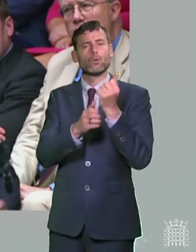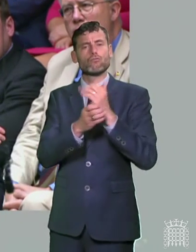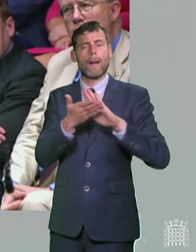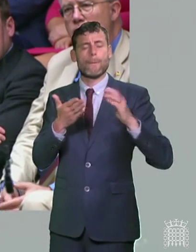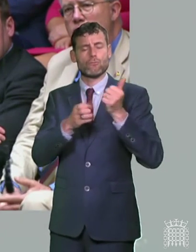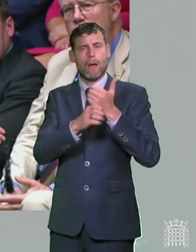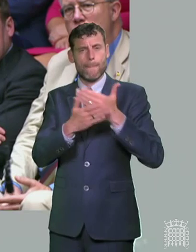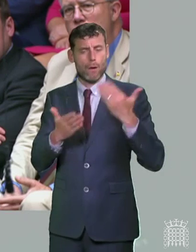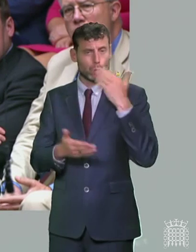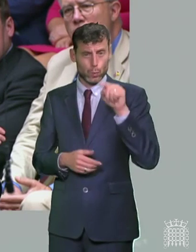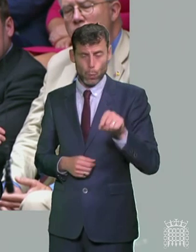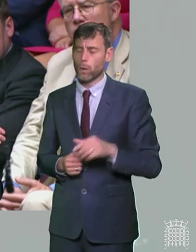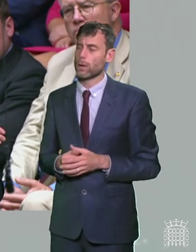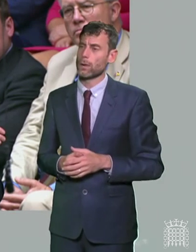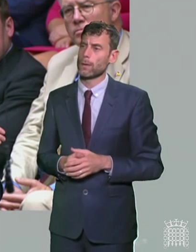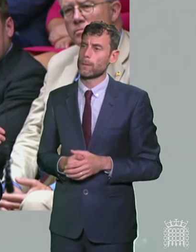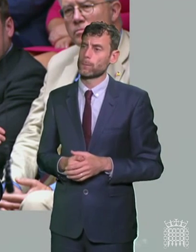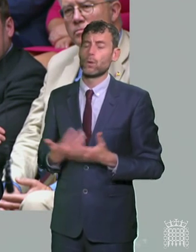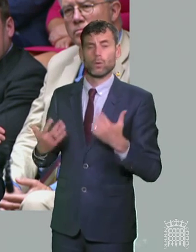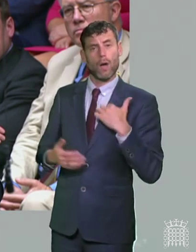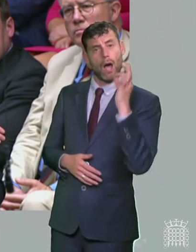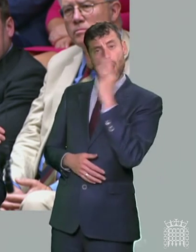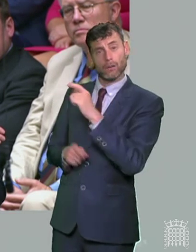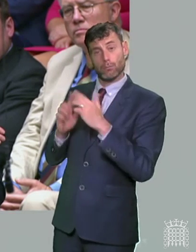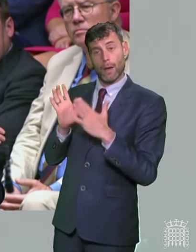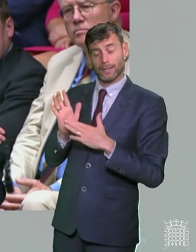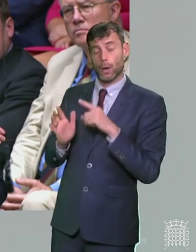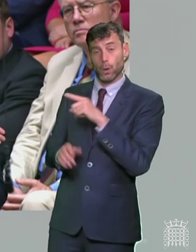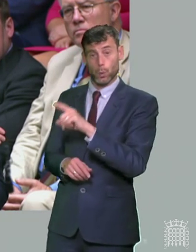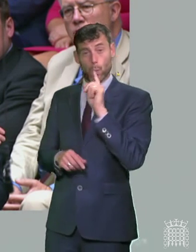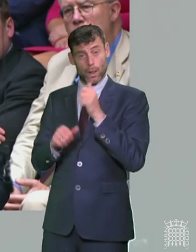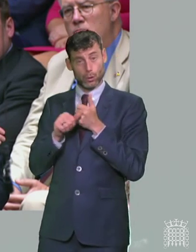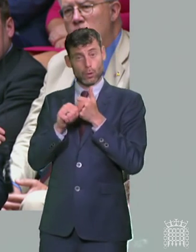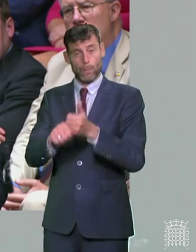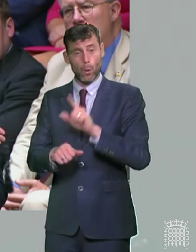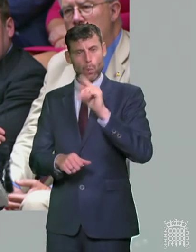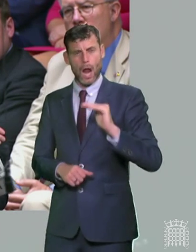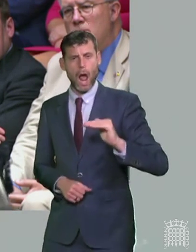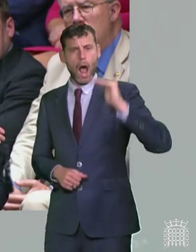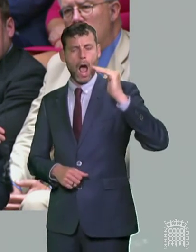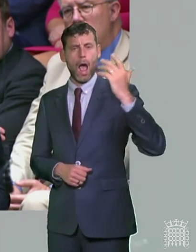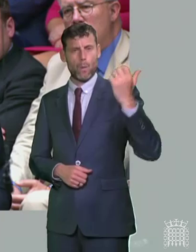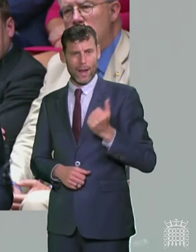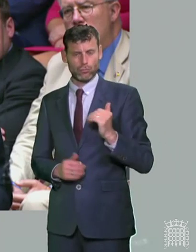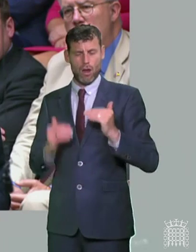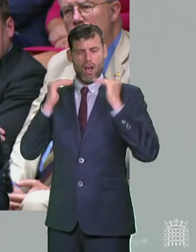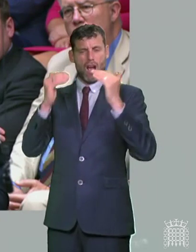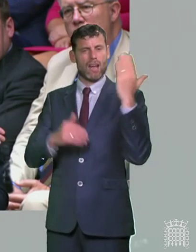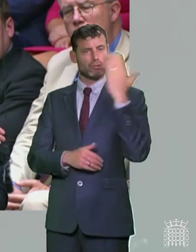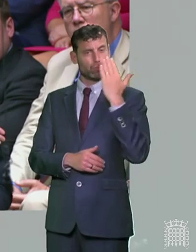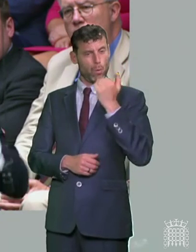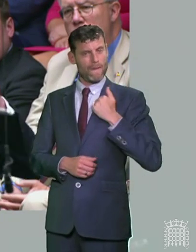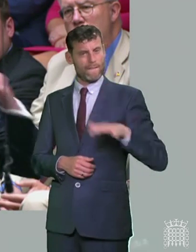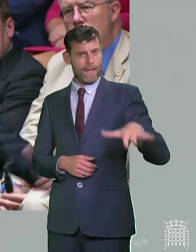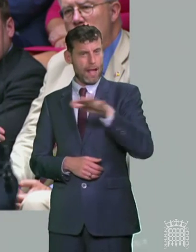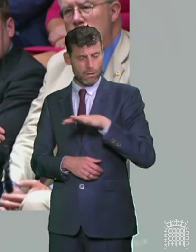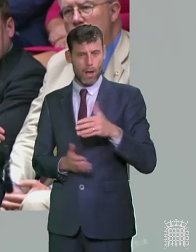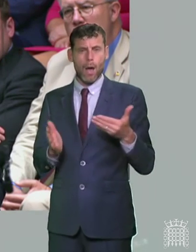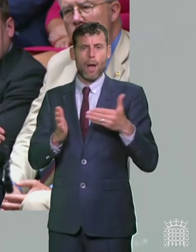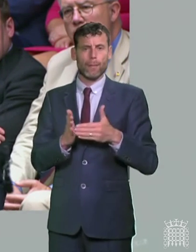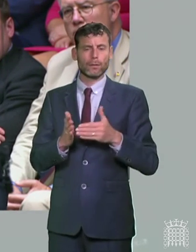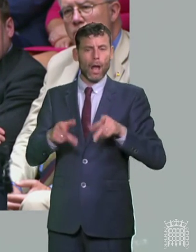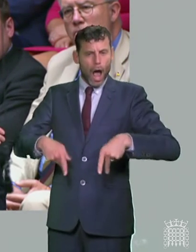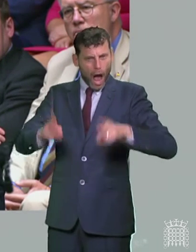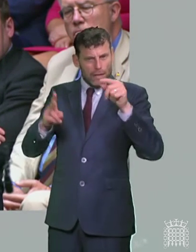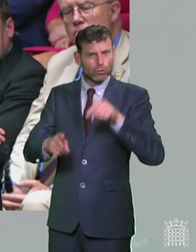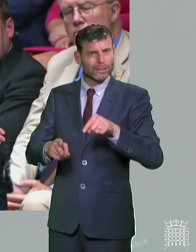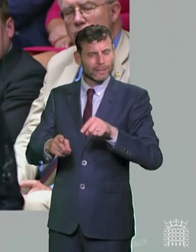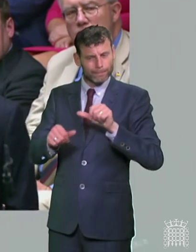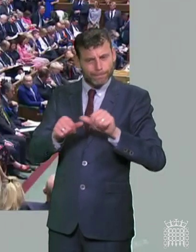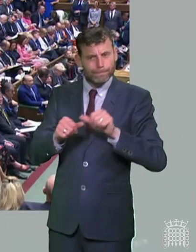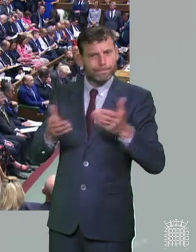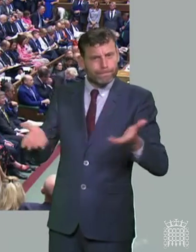In light of this, will my right honourable Friend the Prime Minister pledge his support for high wage, high skilled Rother Valley, level up our high streets, and also visit Rother Valley to see levelling up in action?